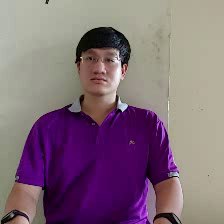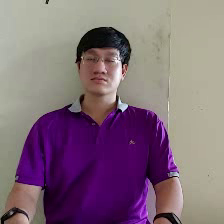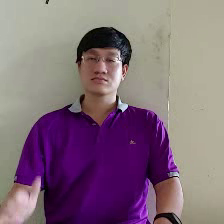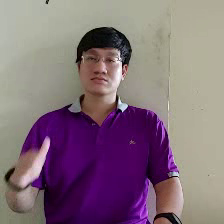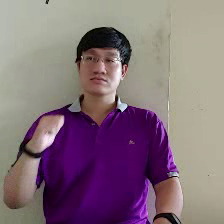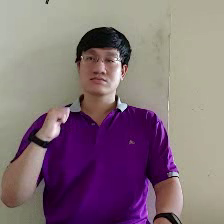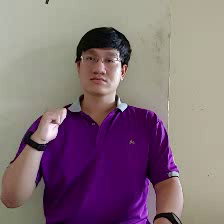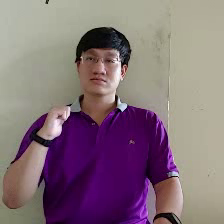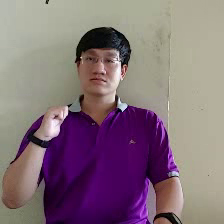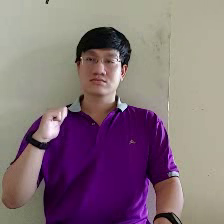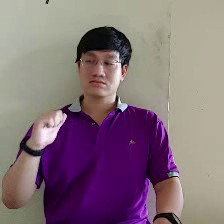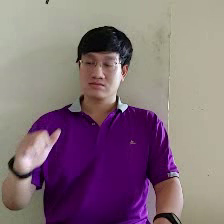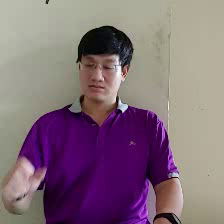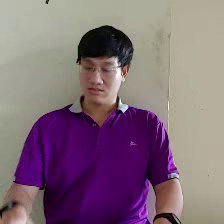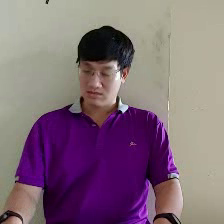Nghỉ ngơi